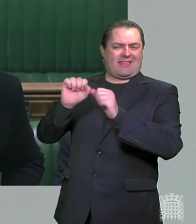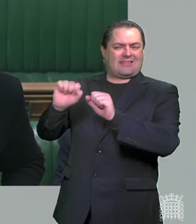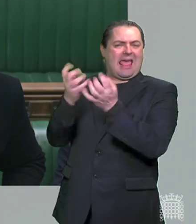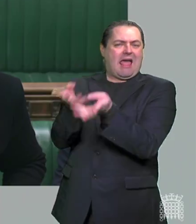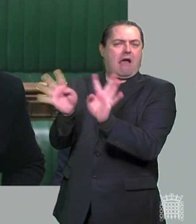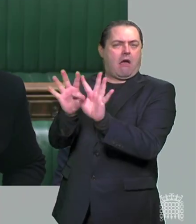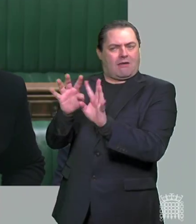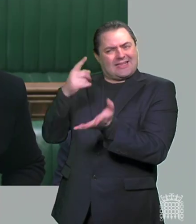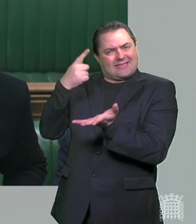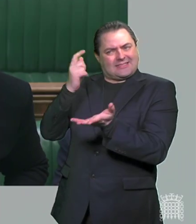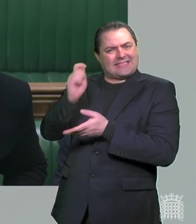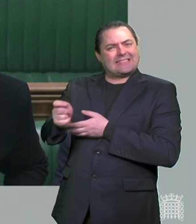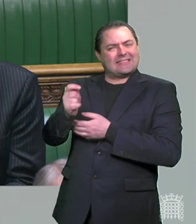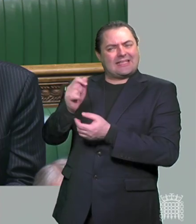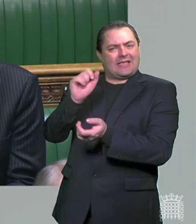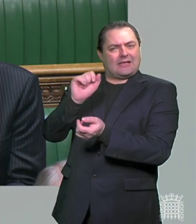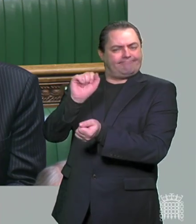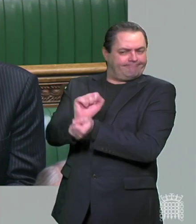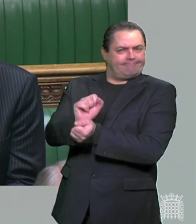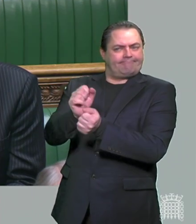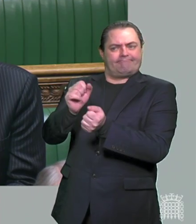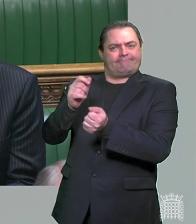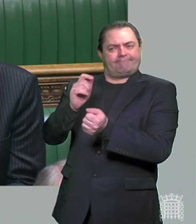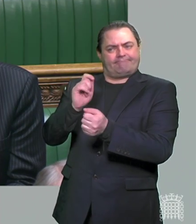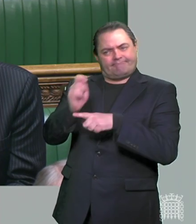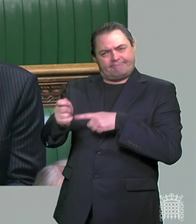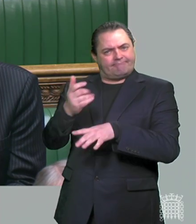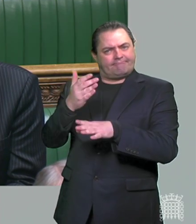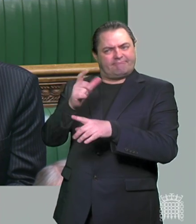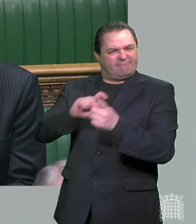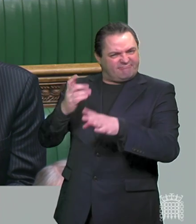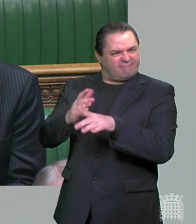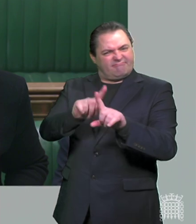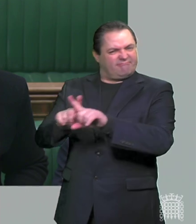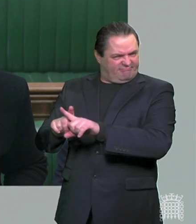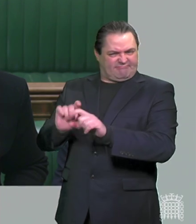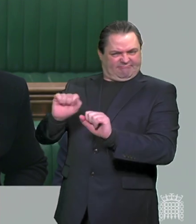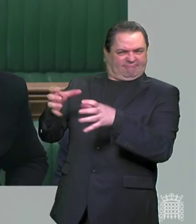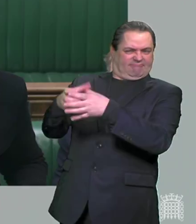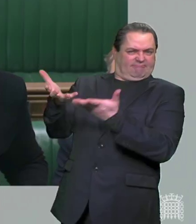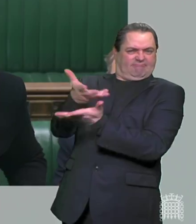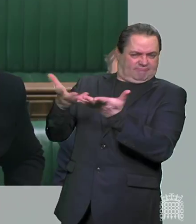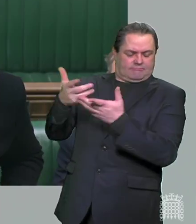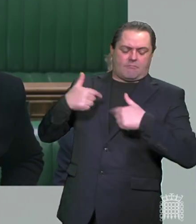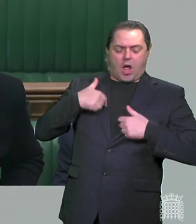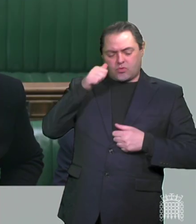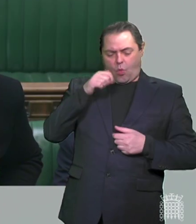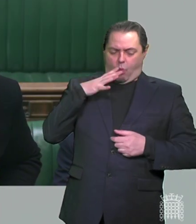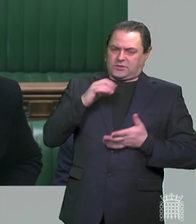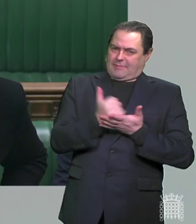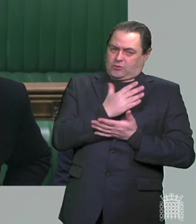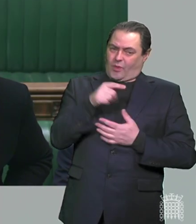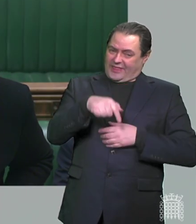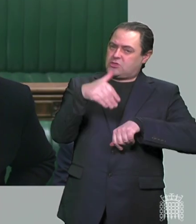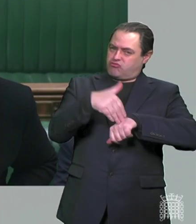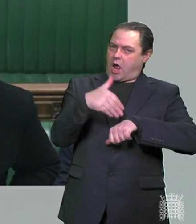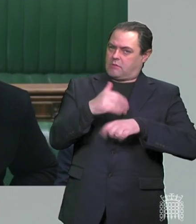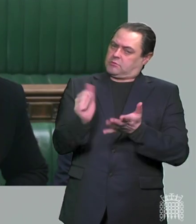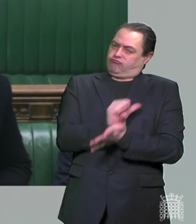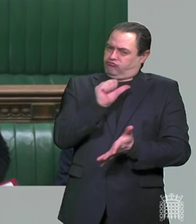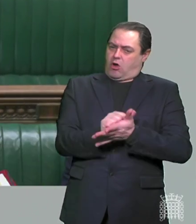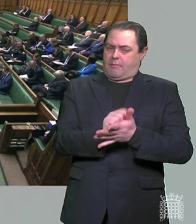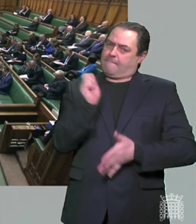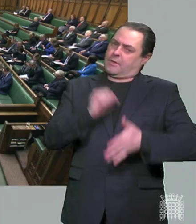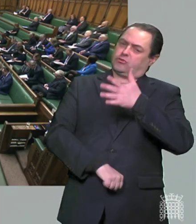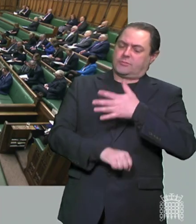I know that he shares the Government’s desire to do all we can to make sure that the victims of violence against women and girls get justice.